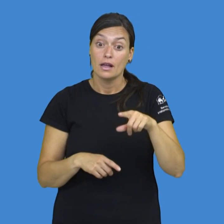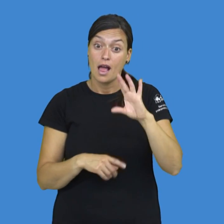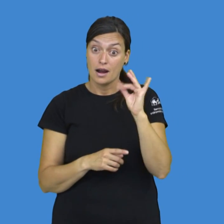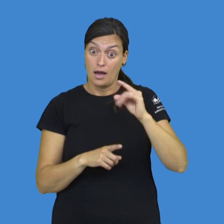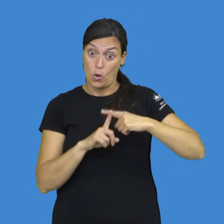azúcar